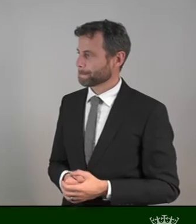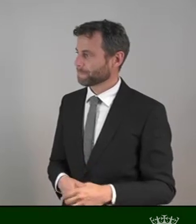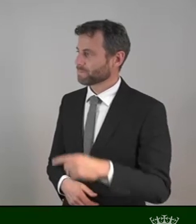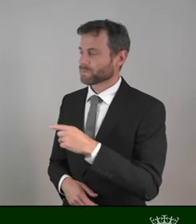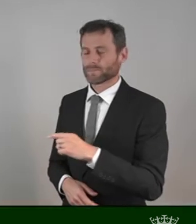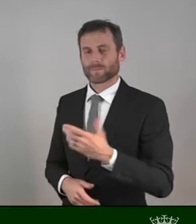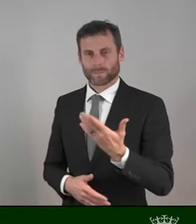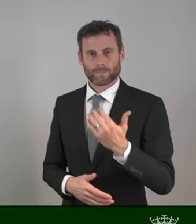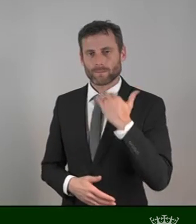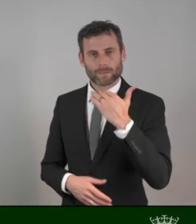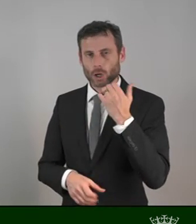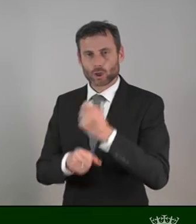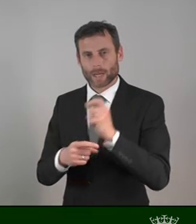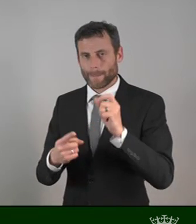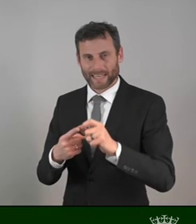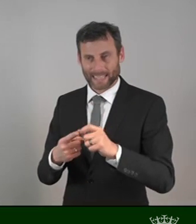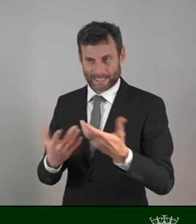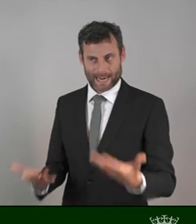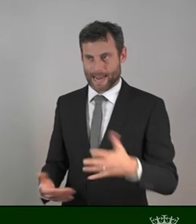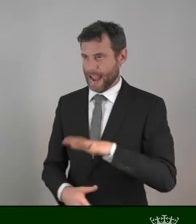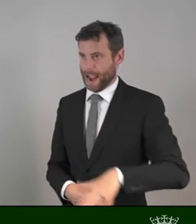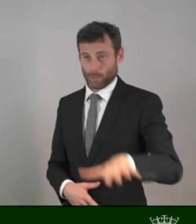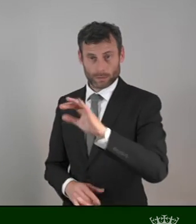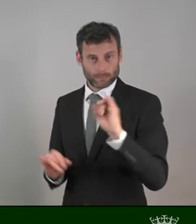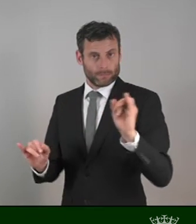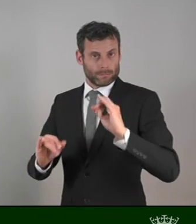The shortage of GPs has reached crisis point.